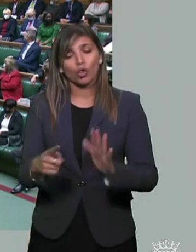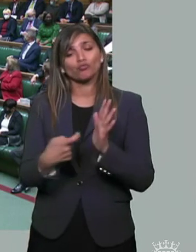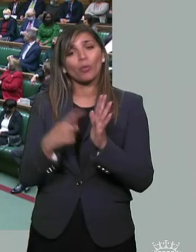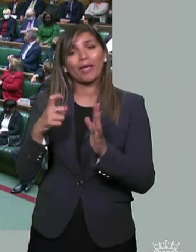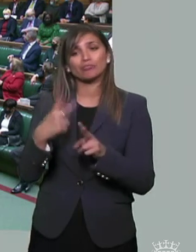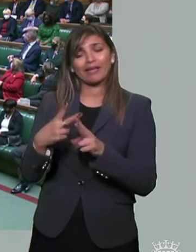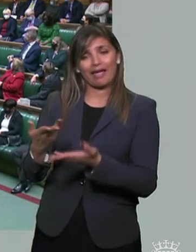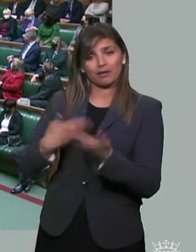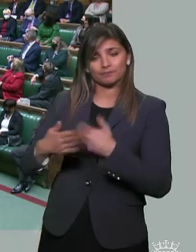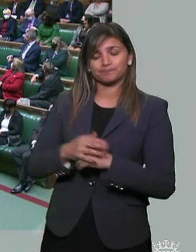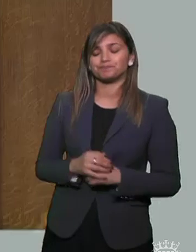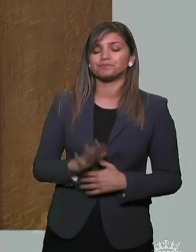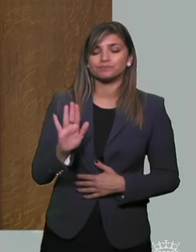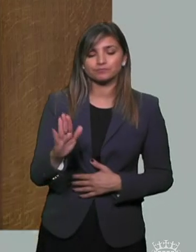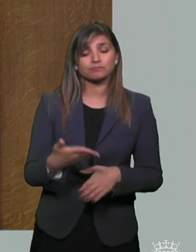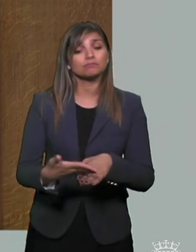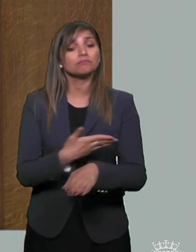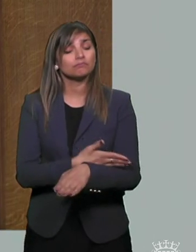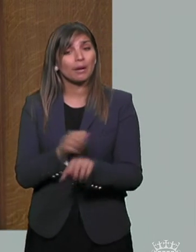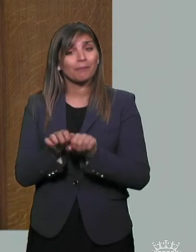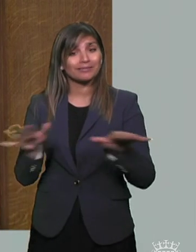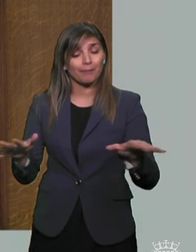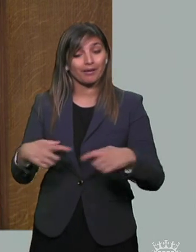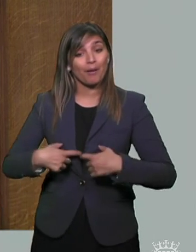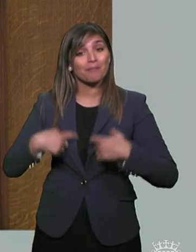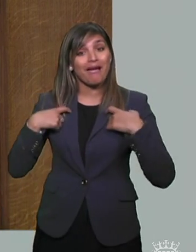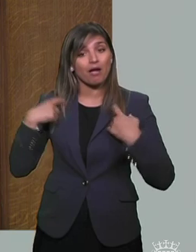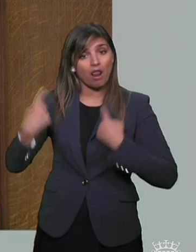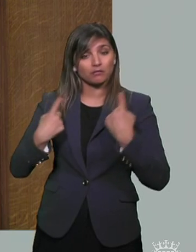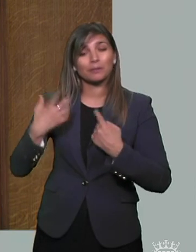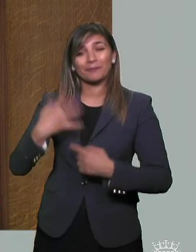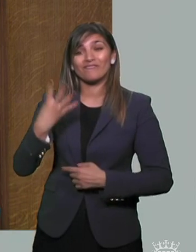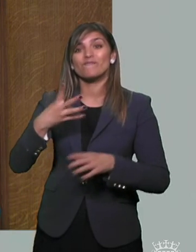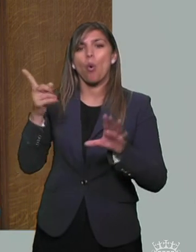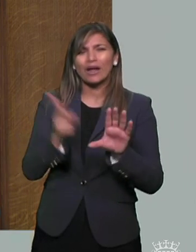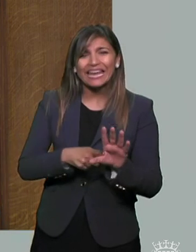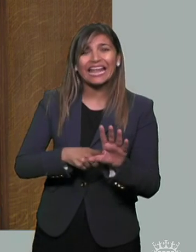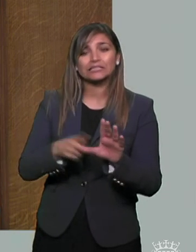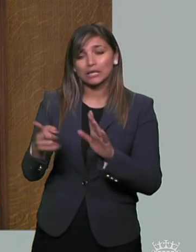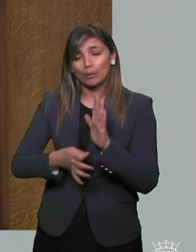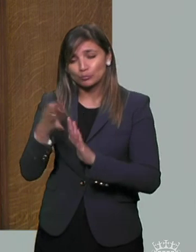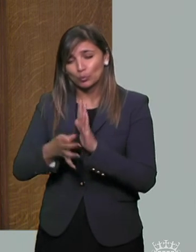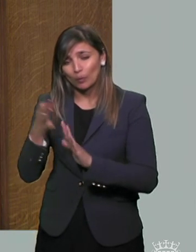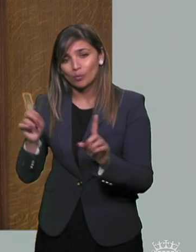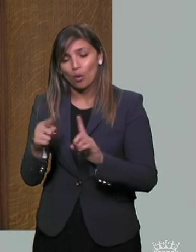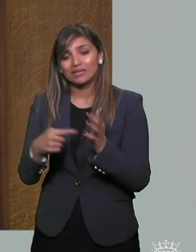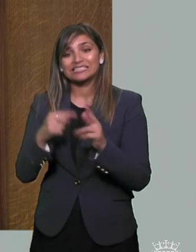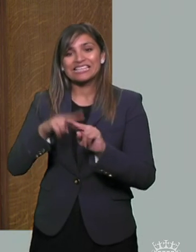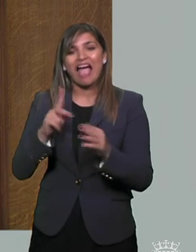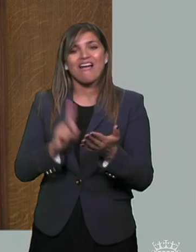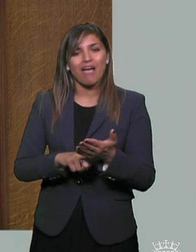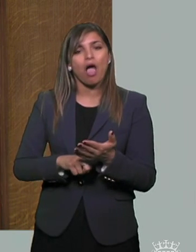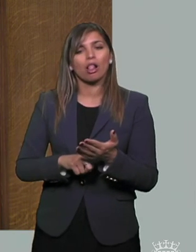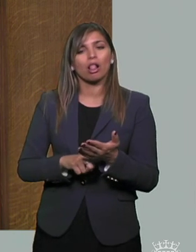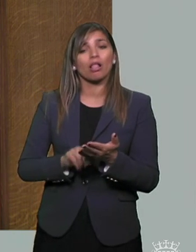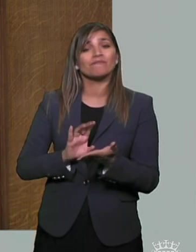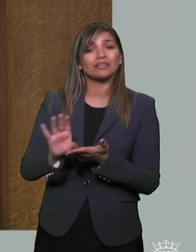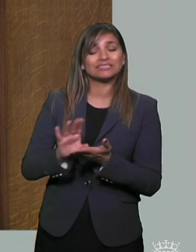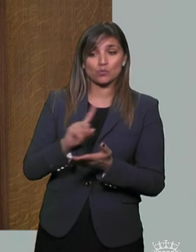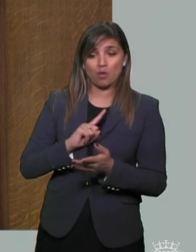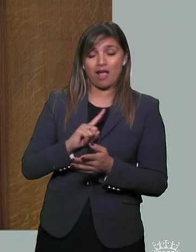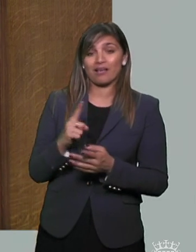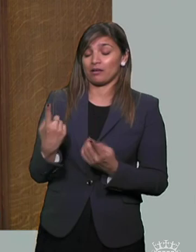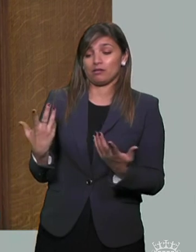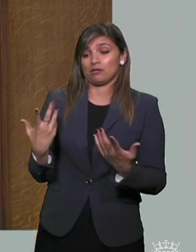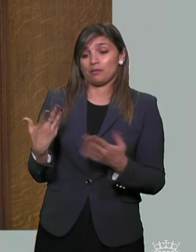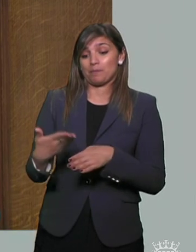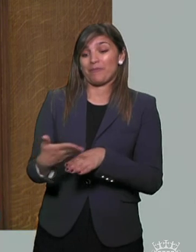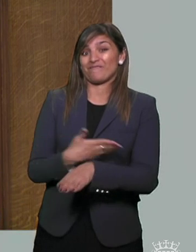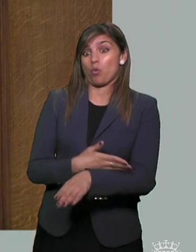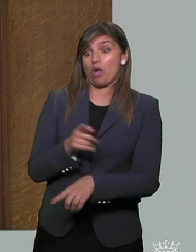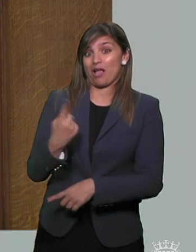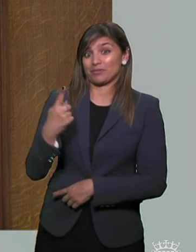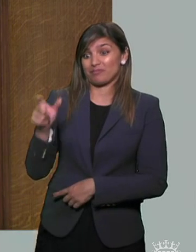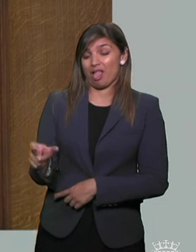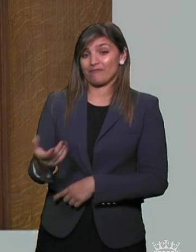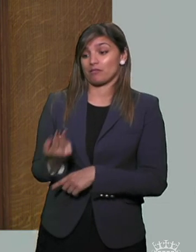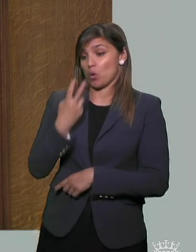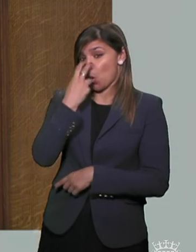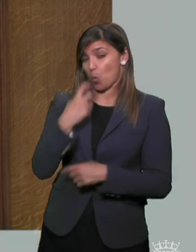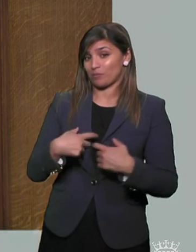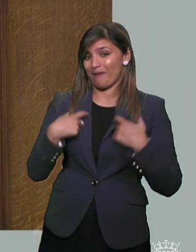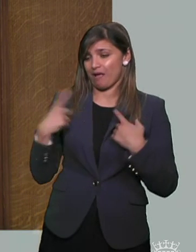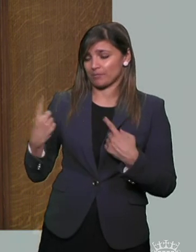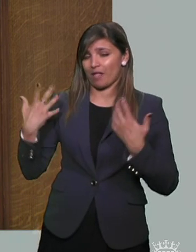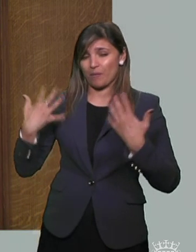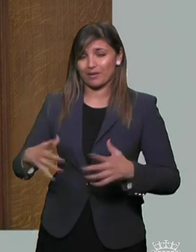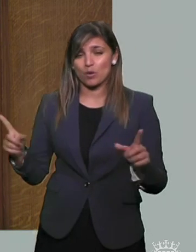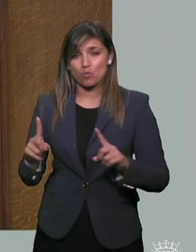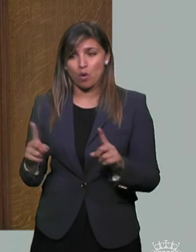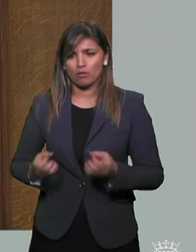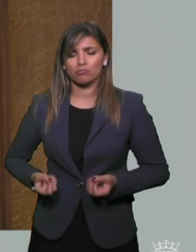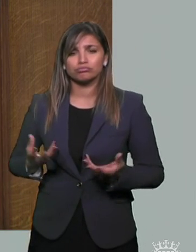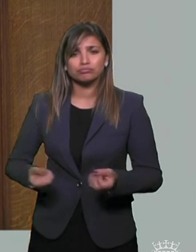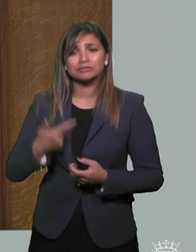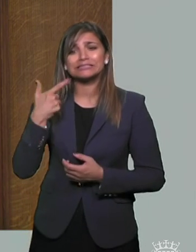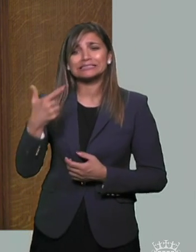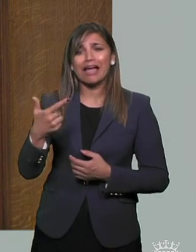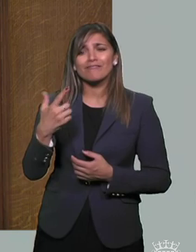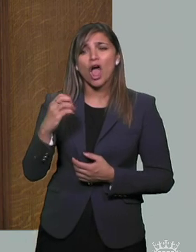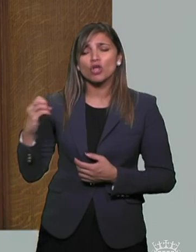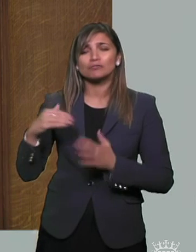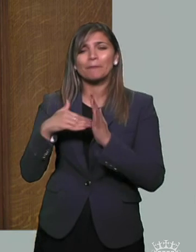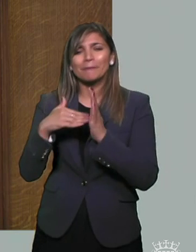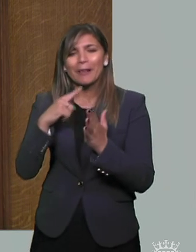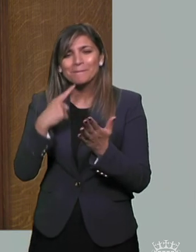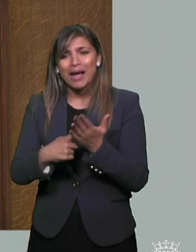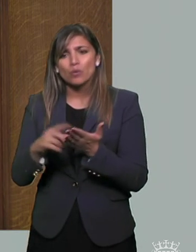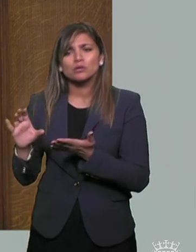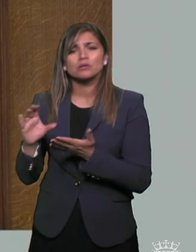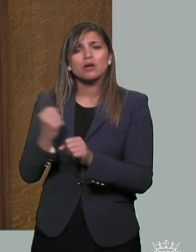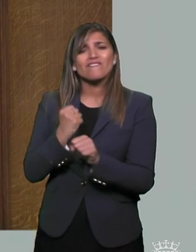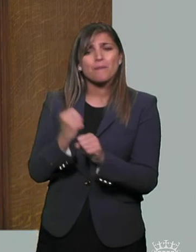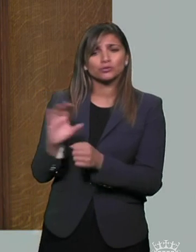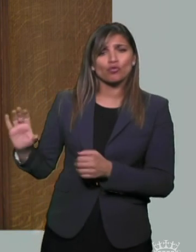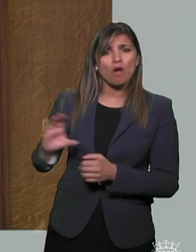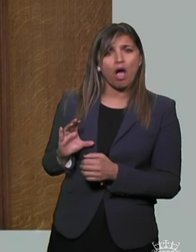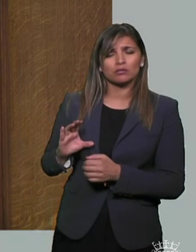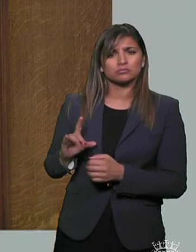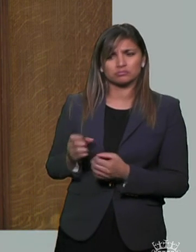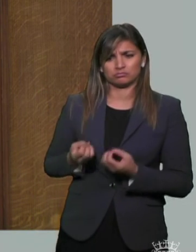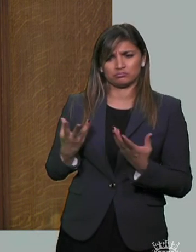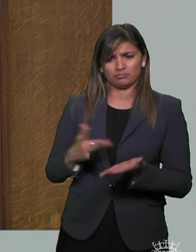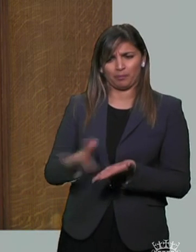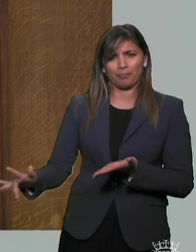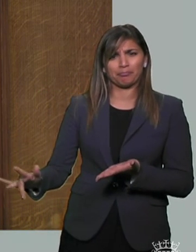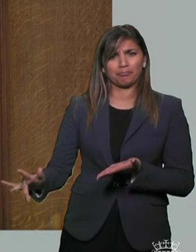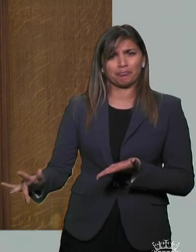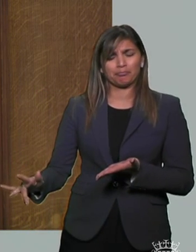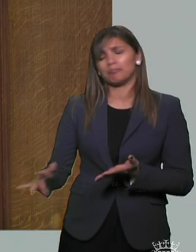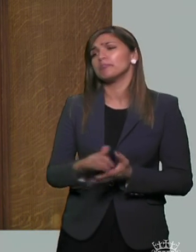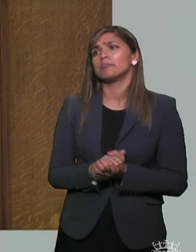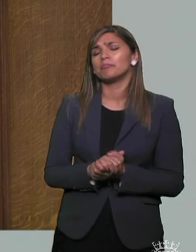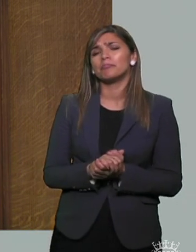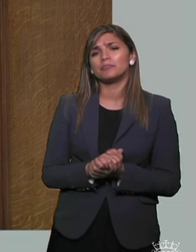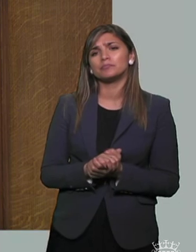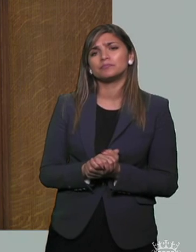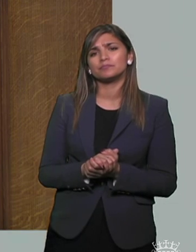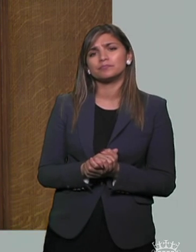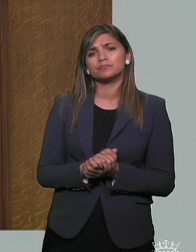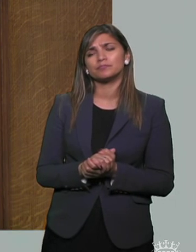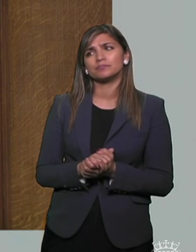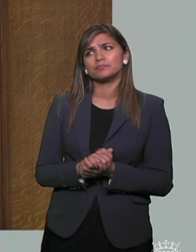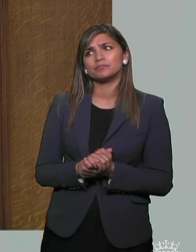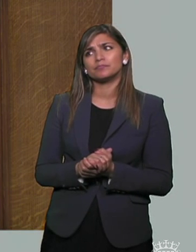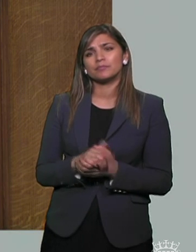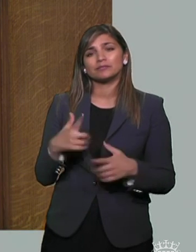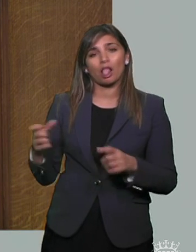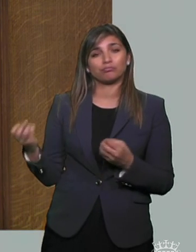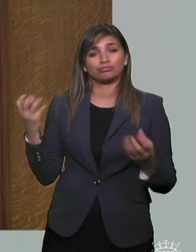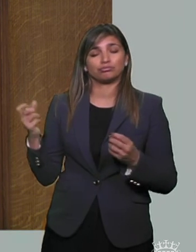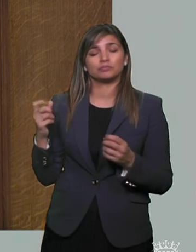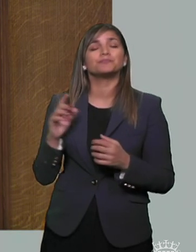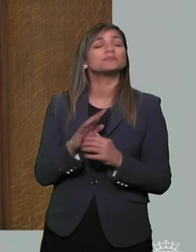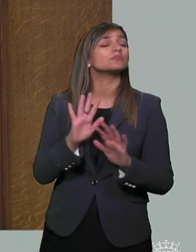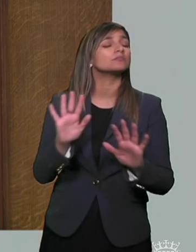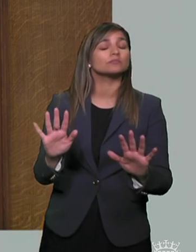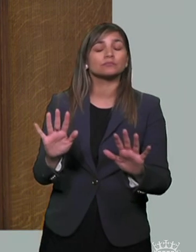Thank you, Mr Speaker. Prior to the pandemic, the Mayor of London, Sadiq Khan, spent four years improving TfL’s finances after his predecessor inexplicably bargained away TfL’s £700 million annual Government grant.